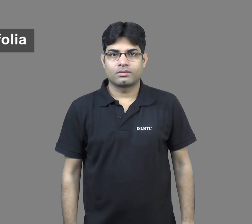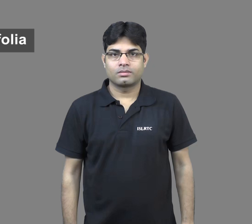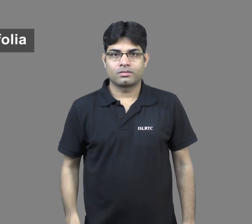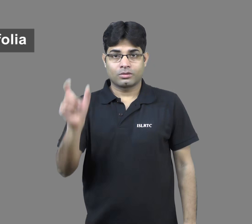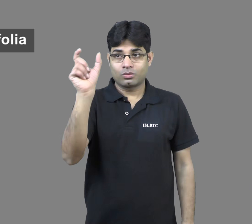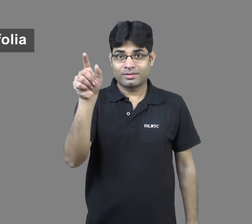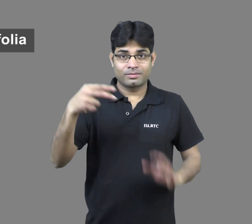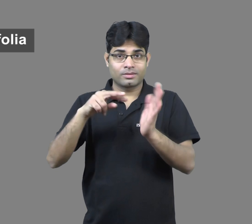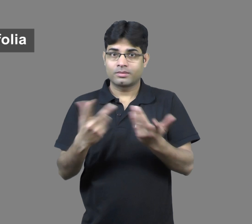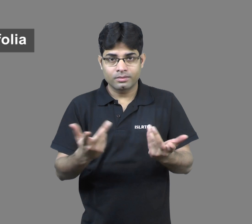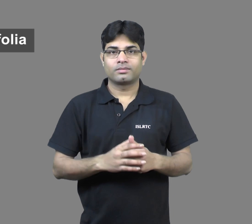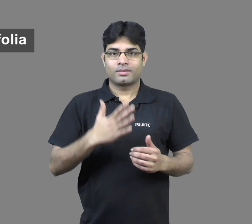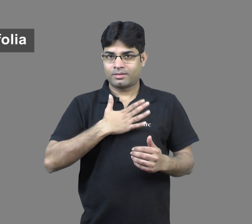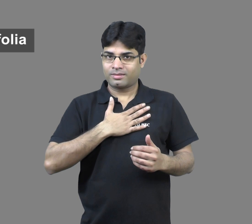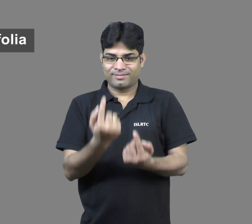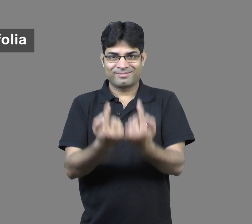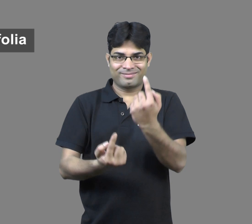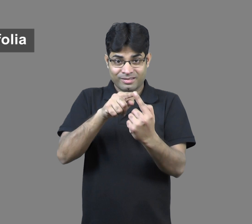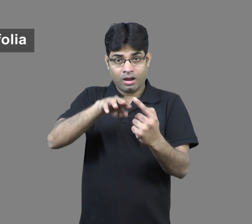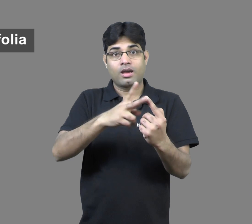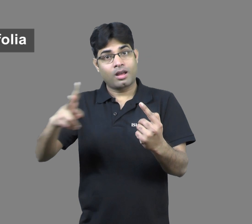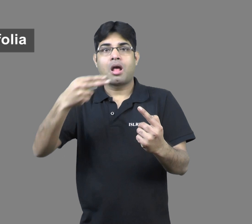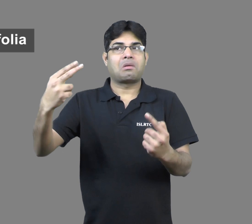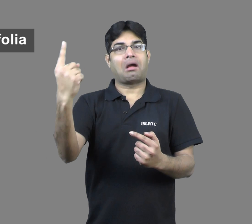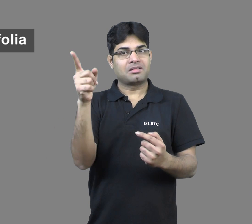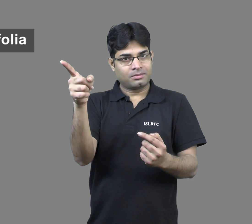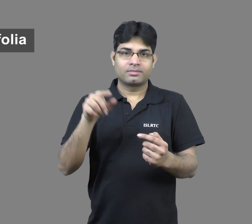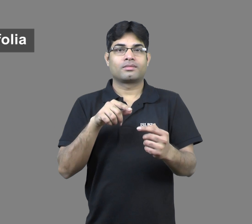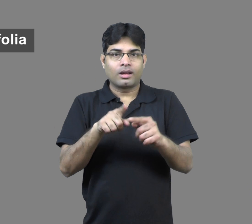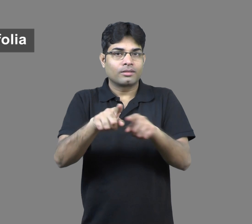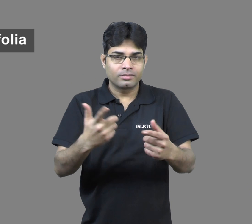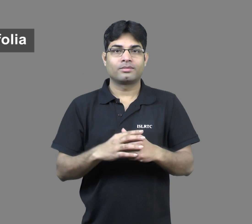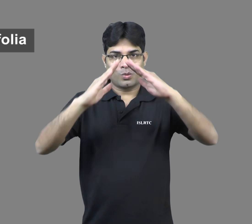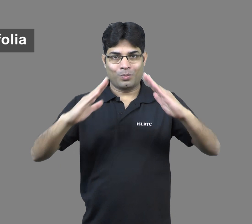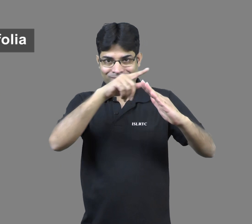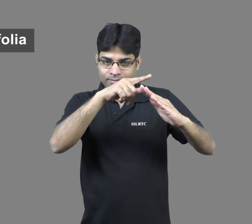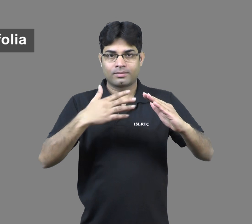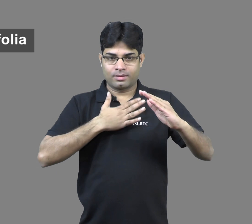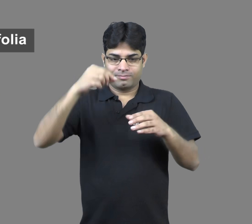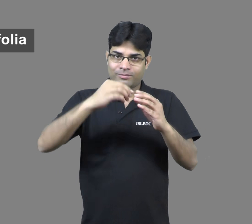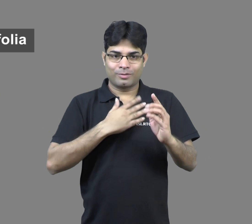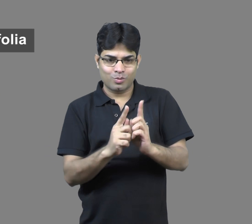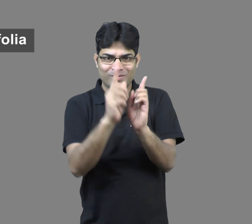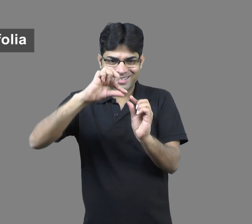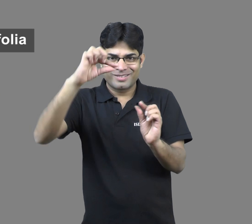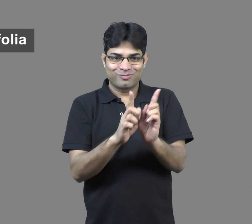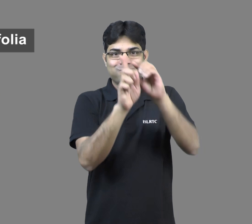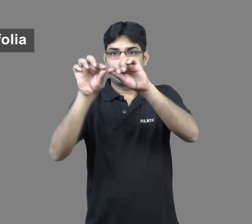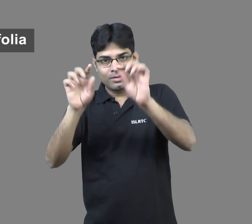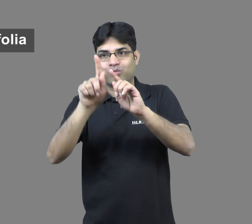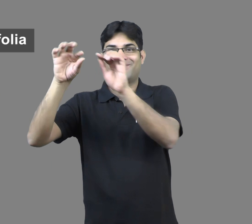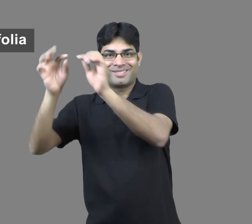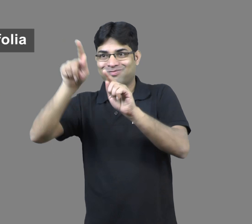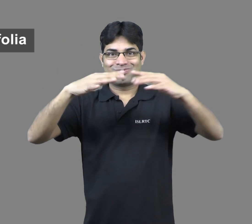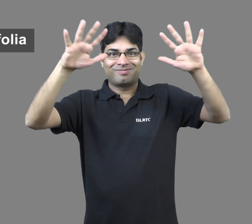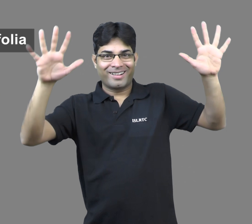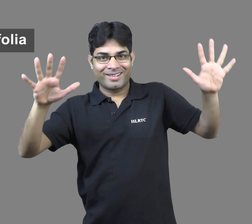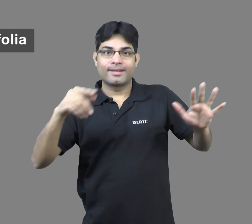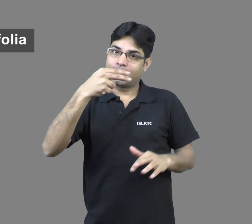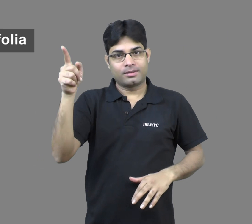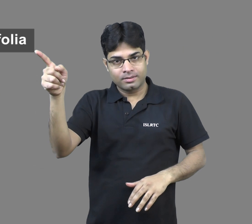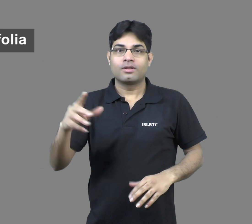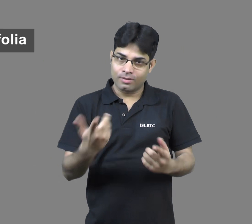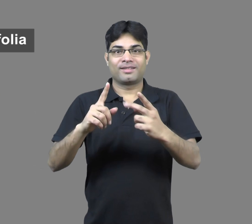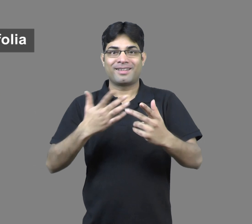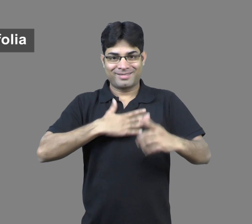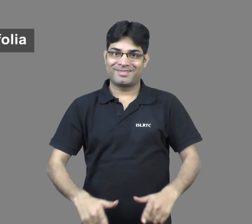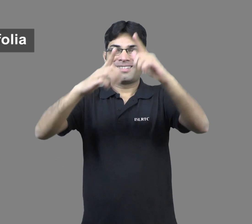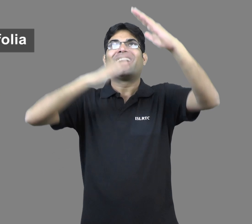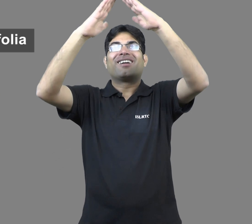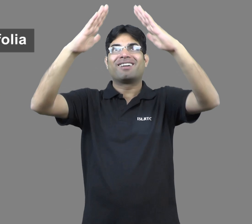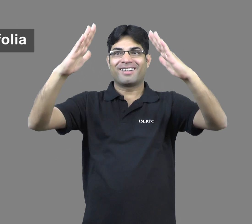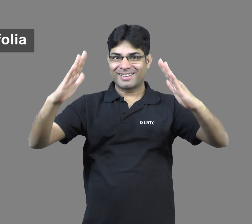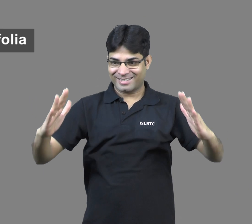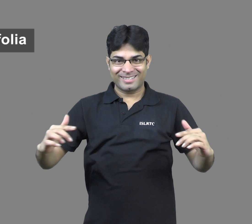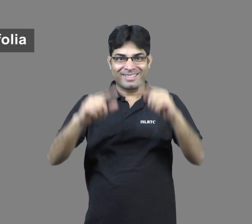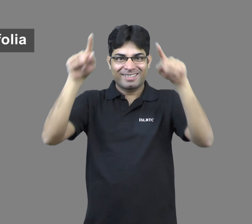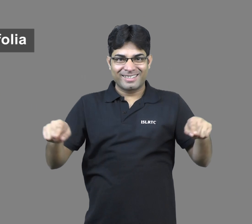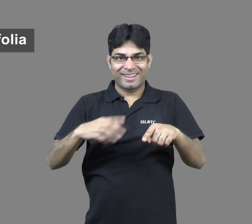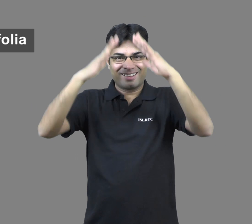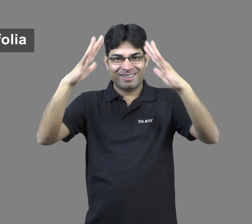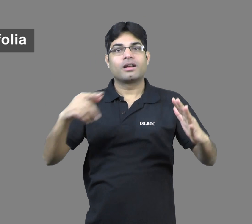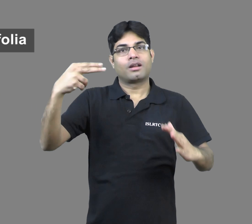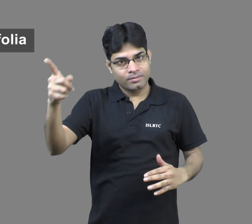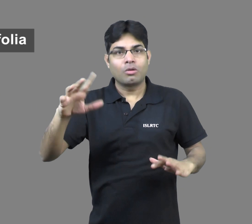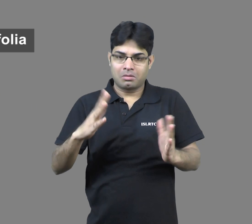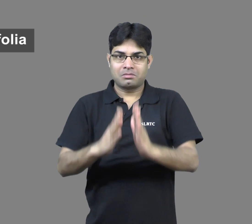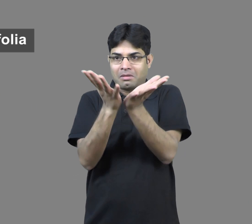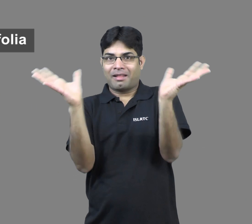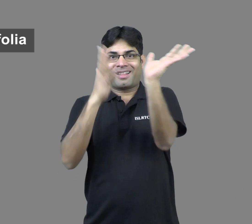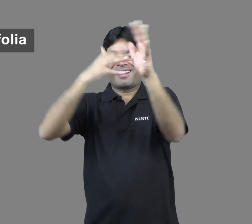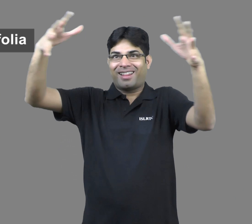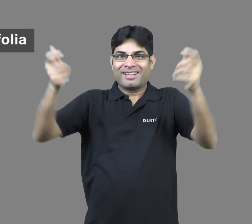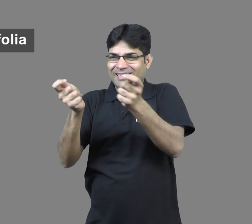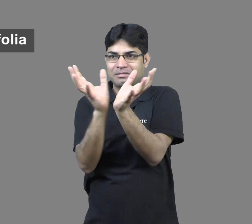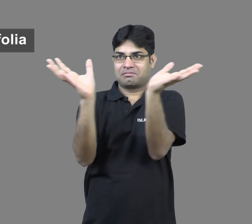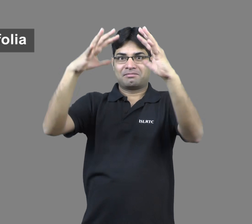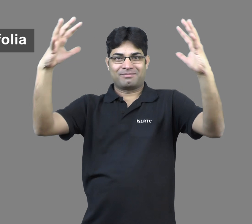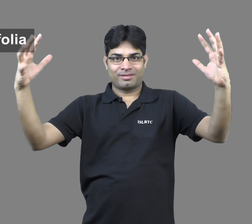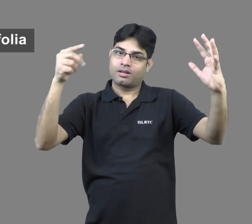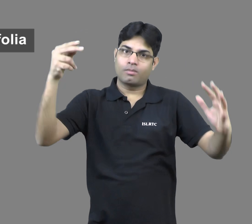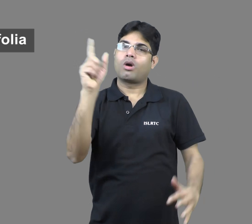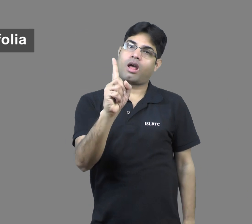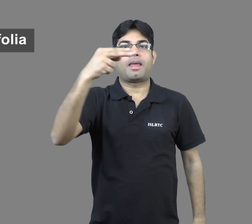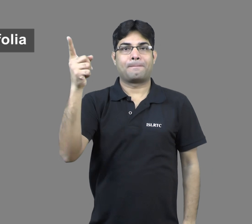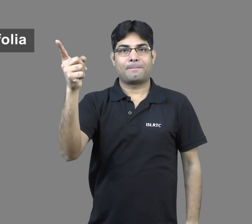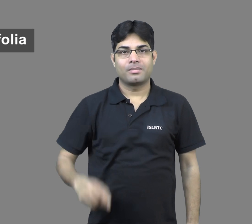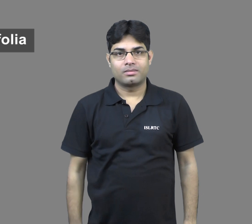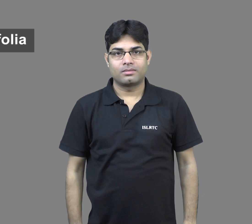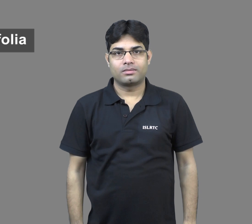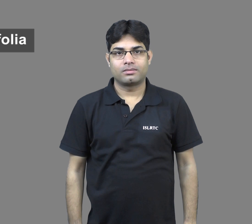Polyalthia Longifolia